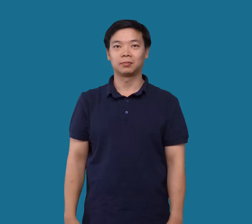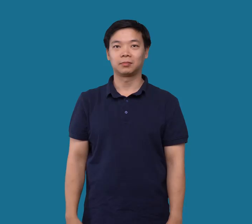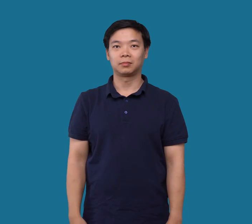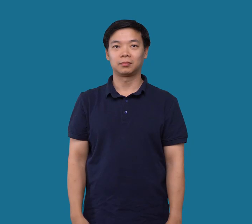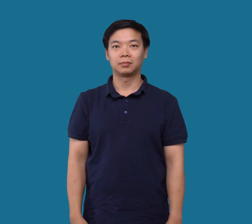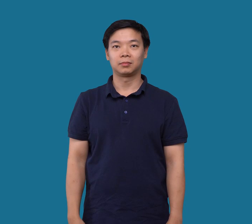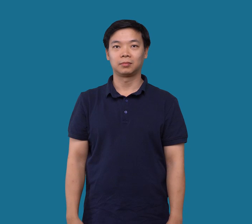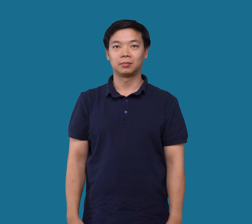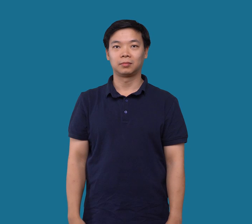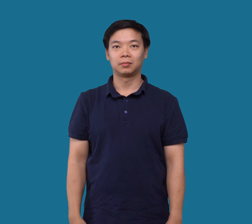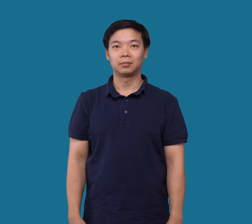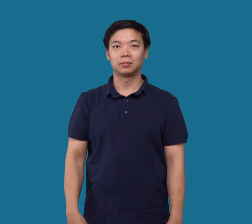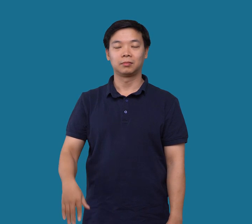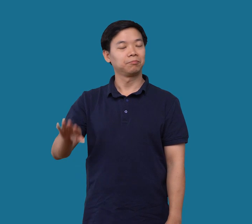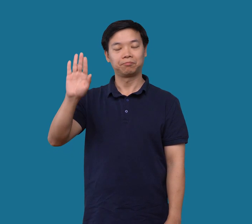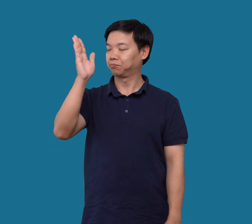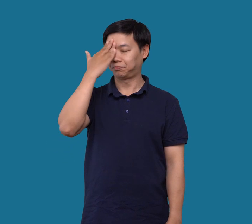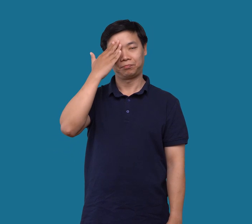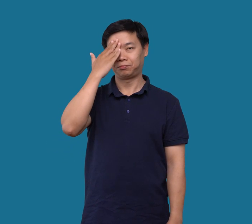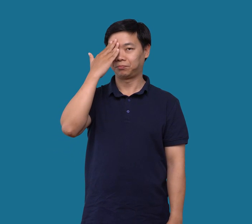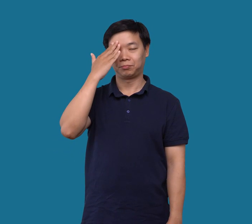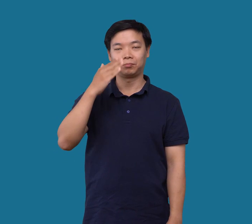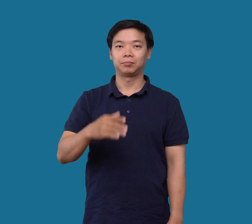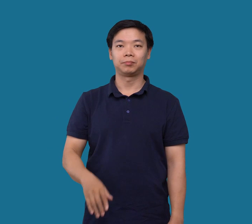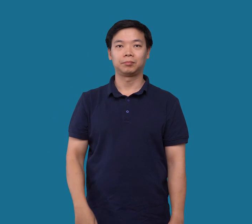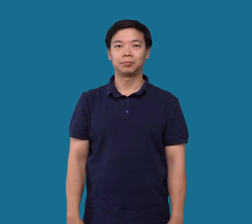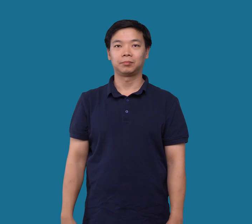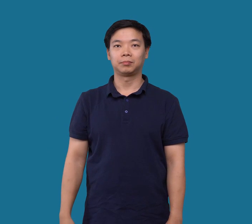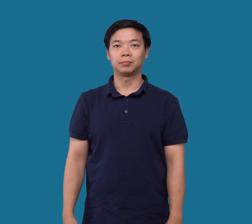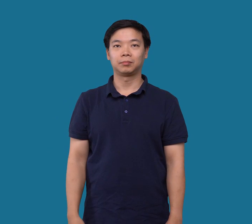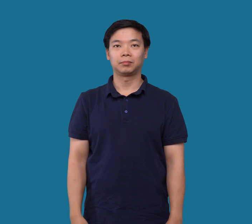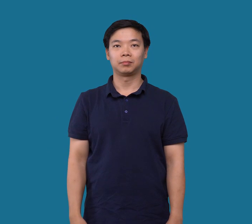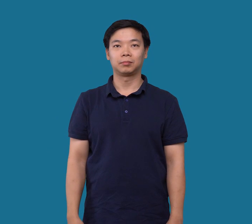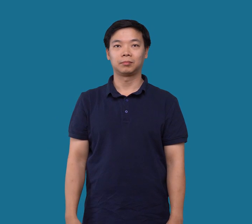không hiểu